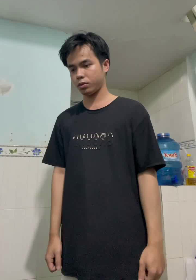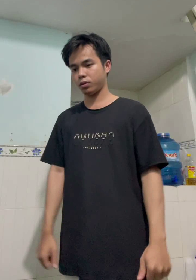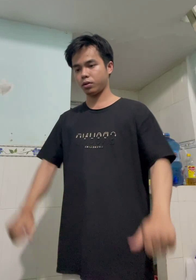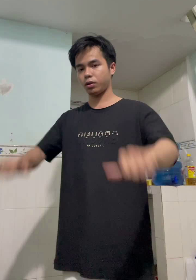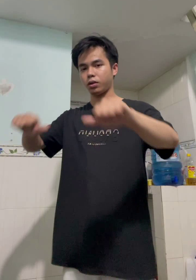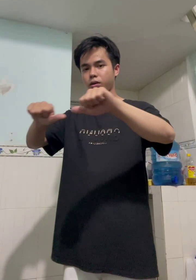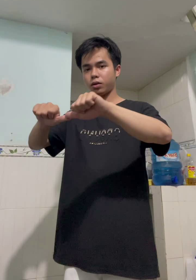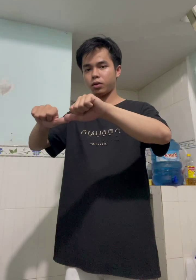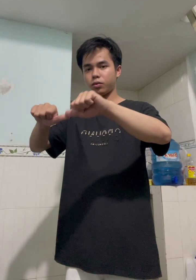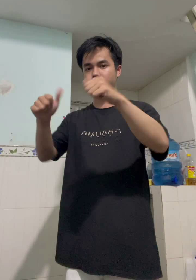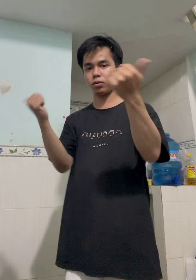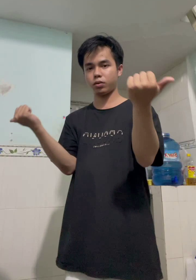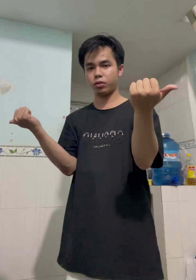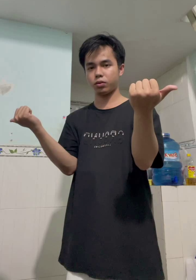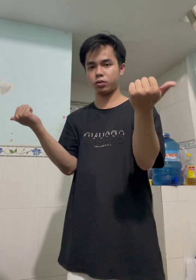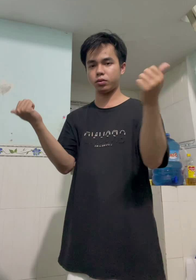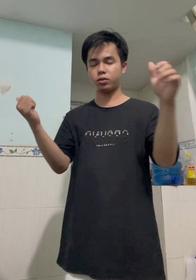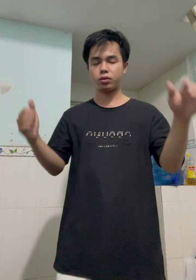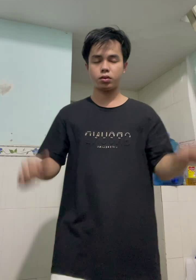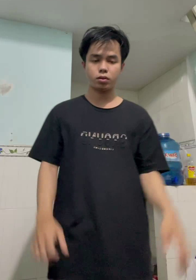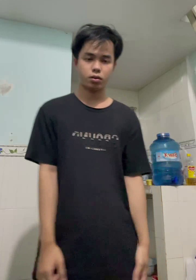o dau